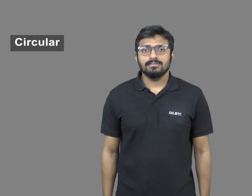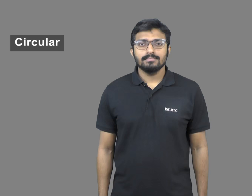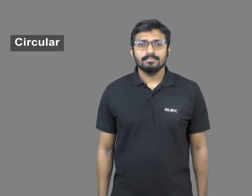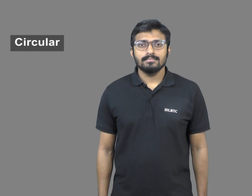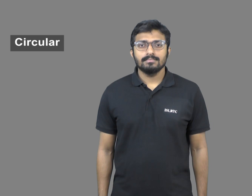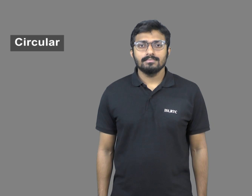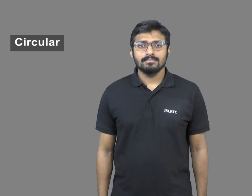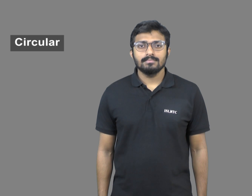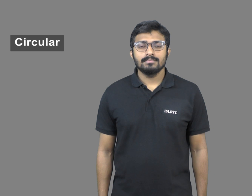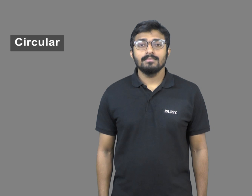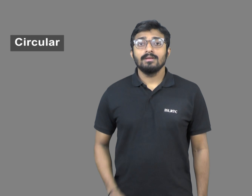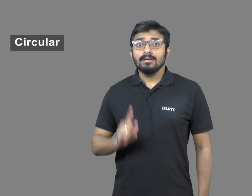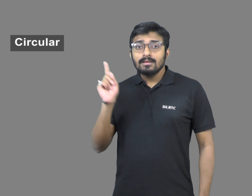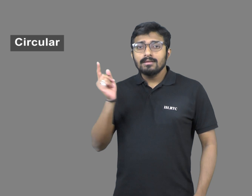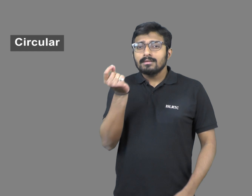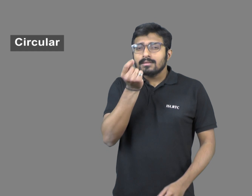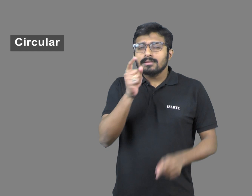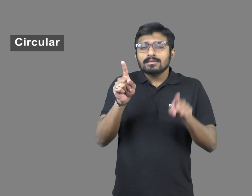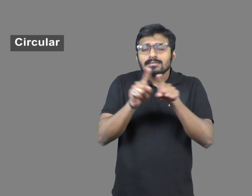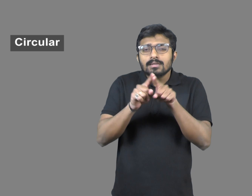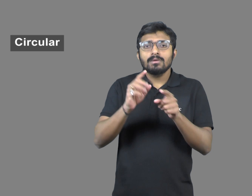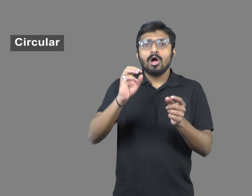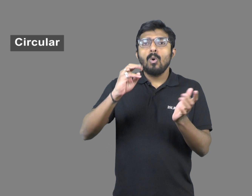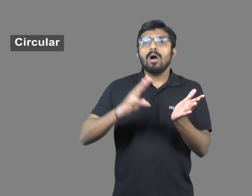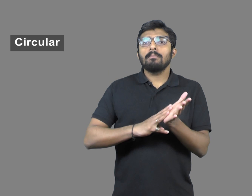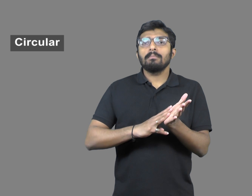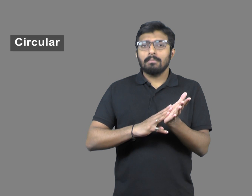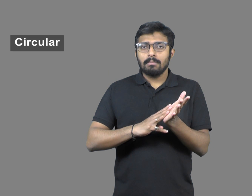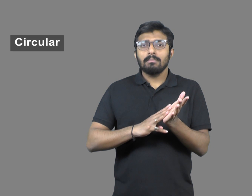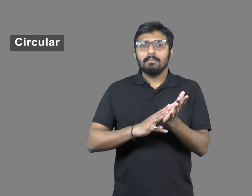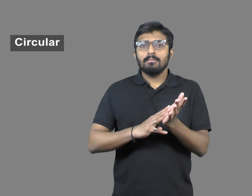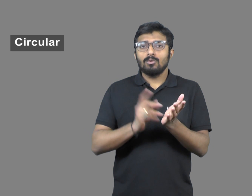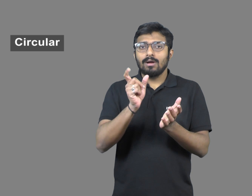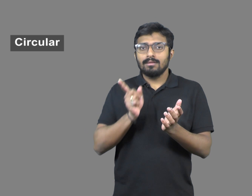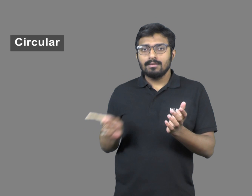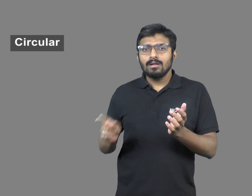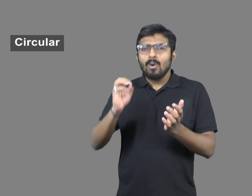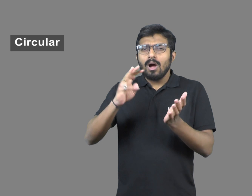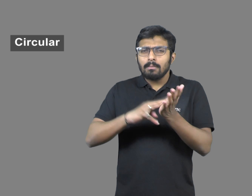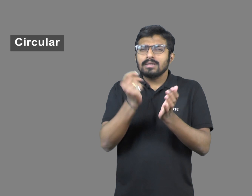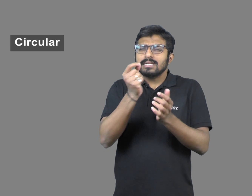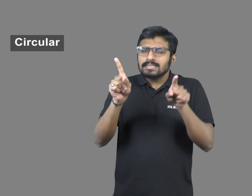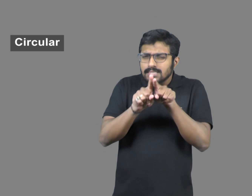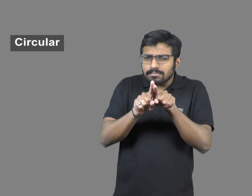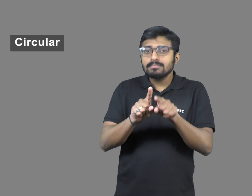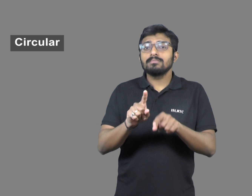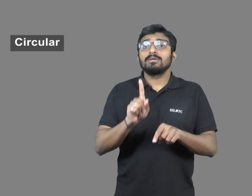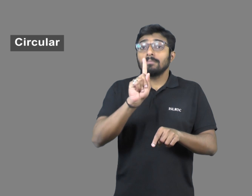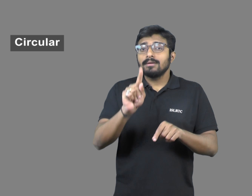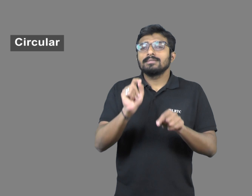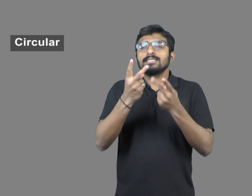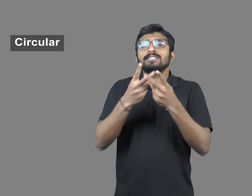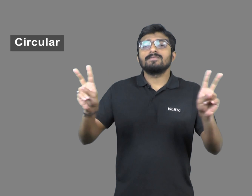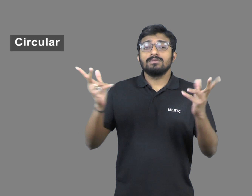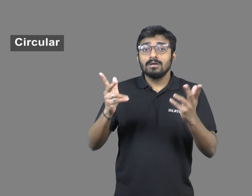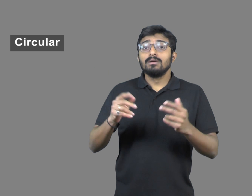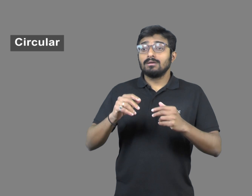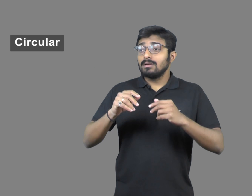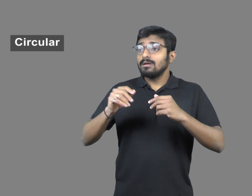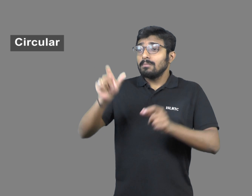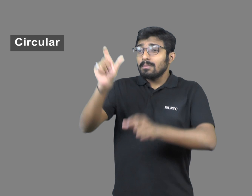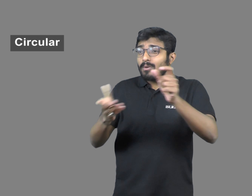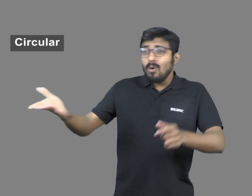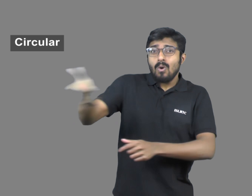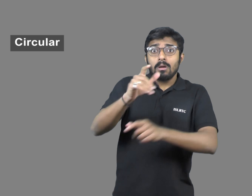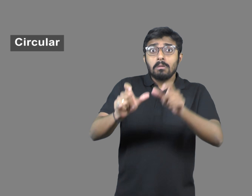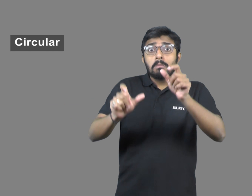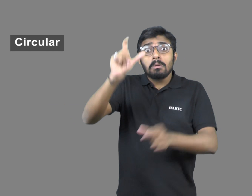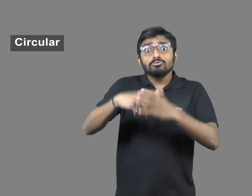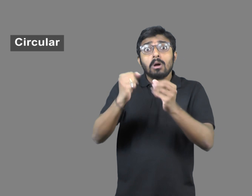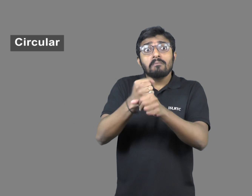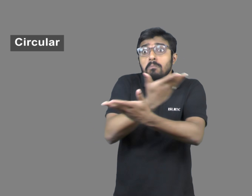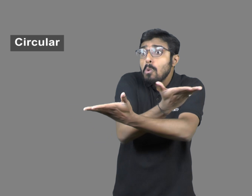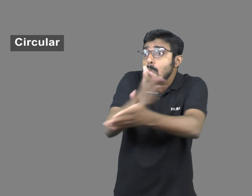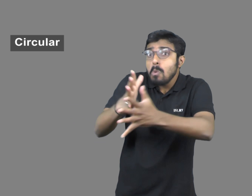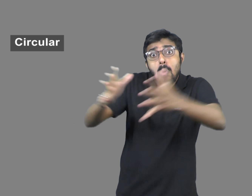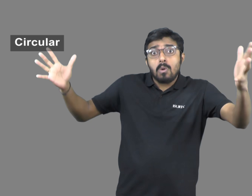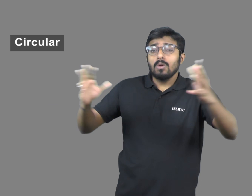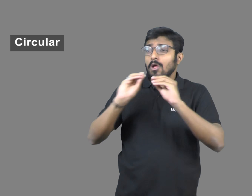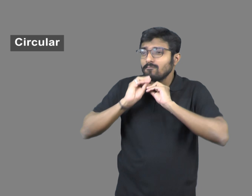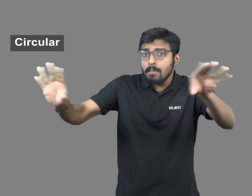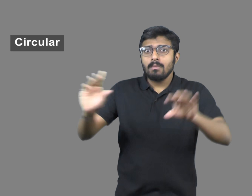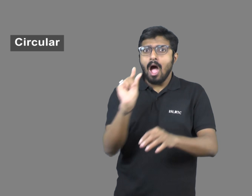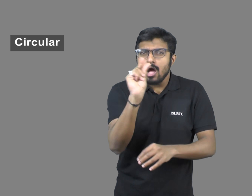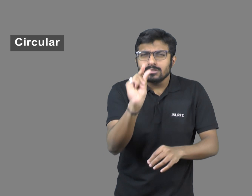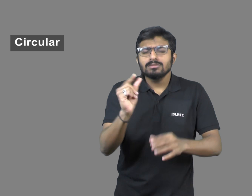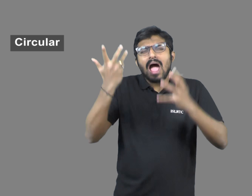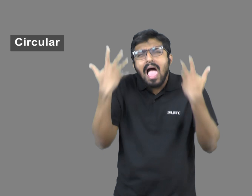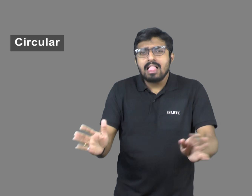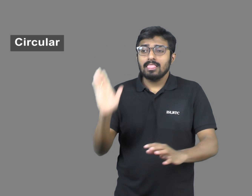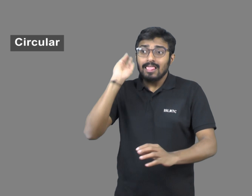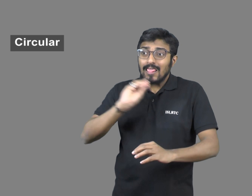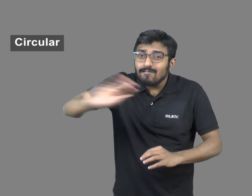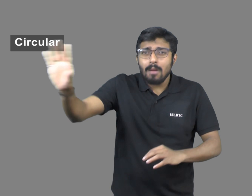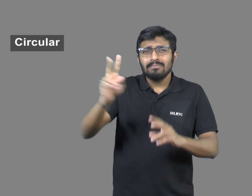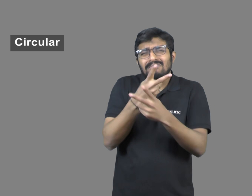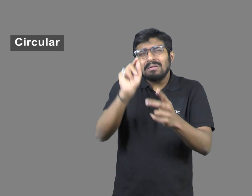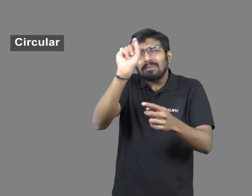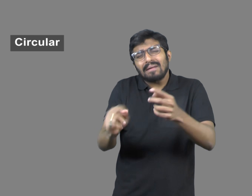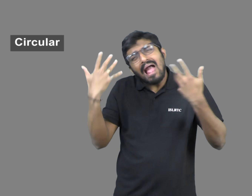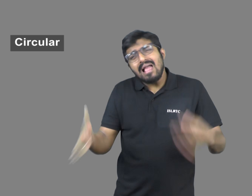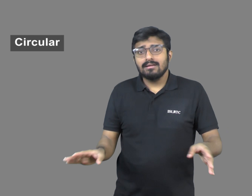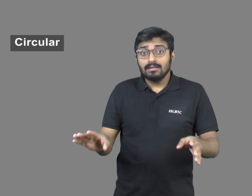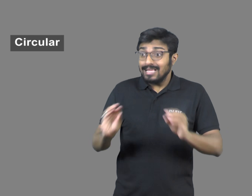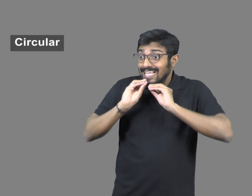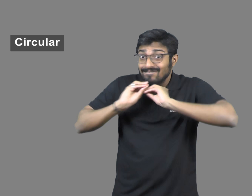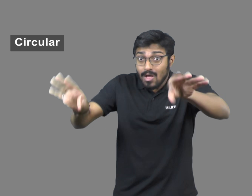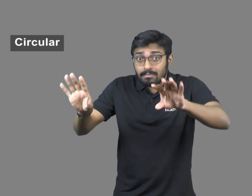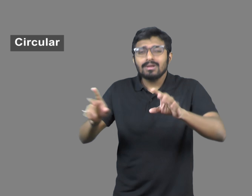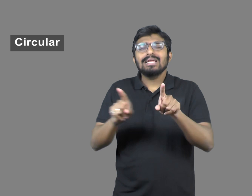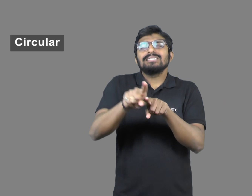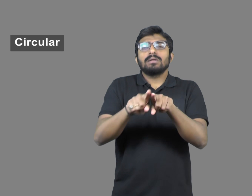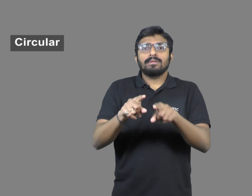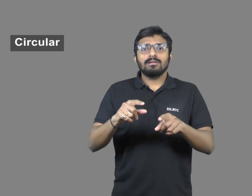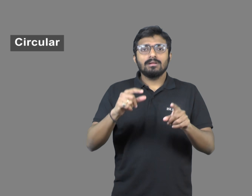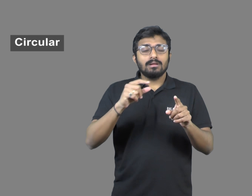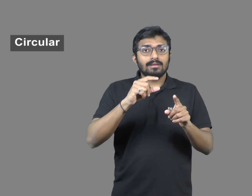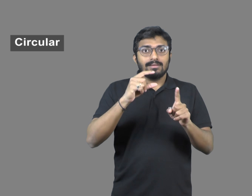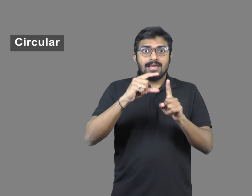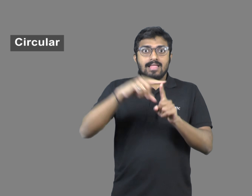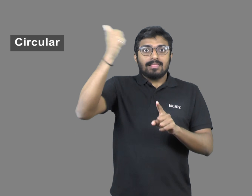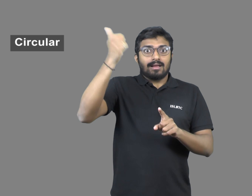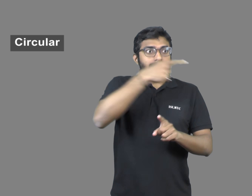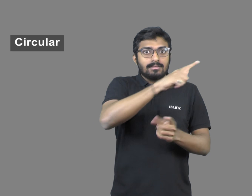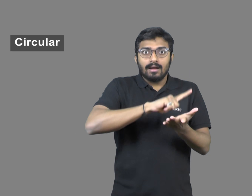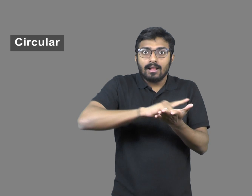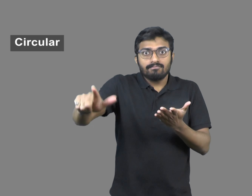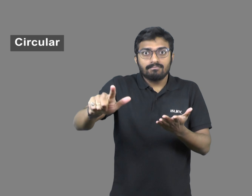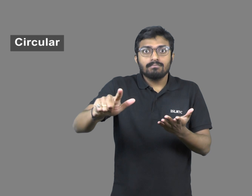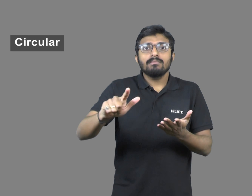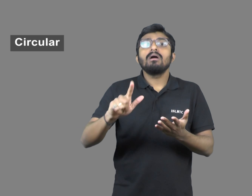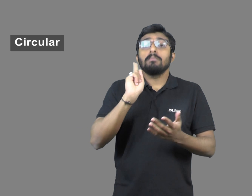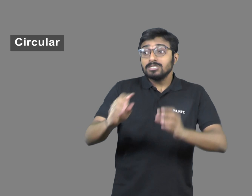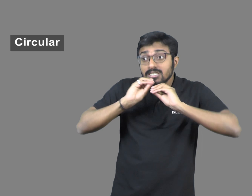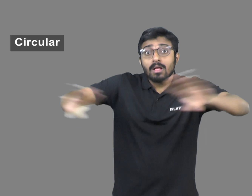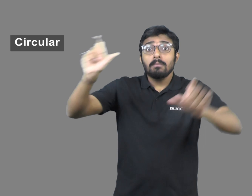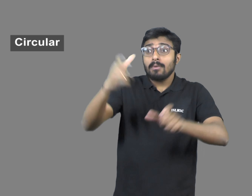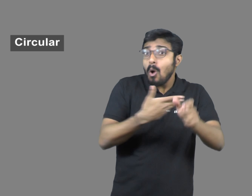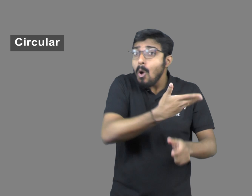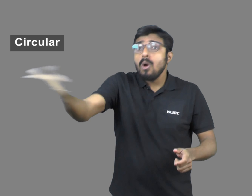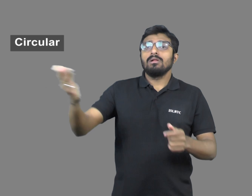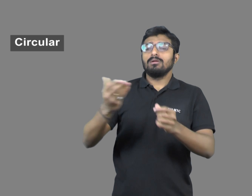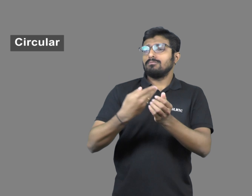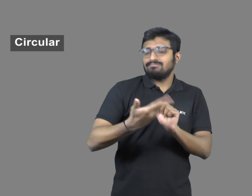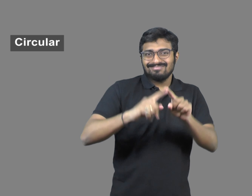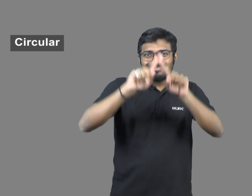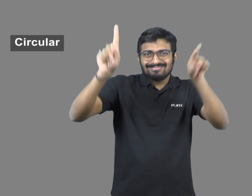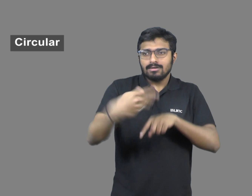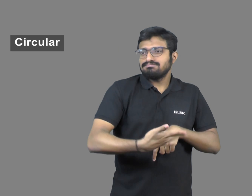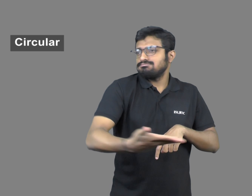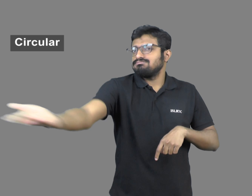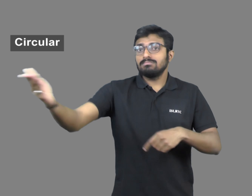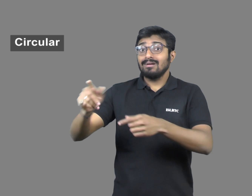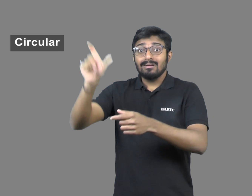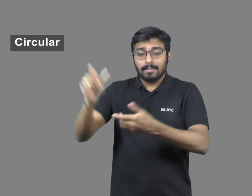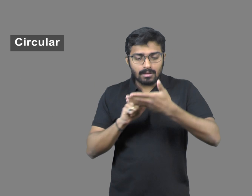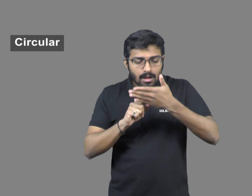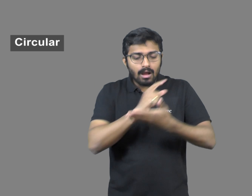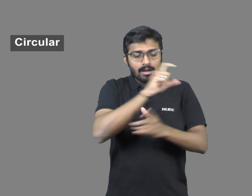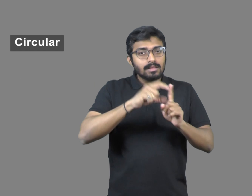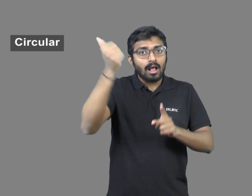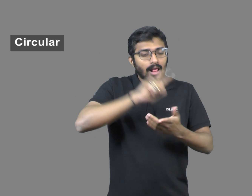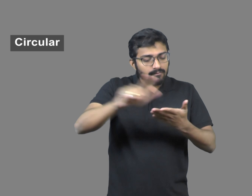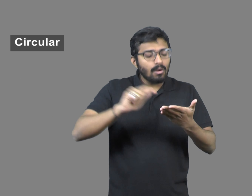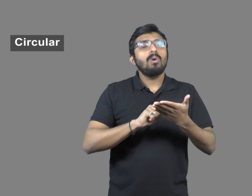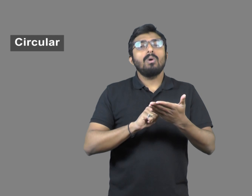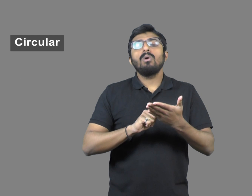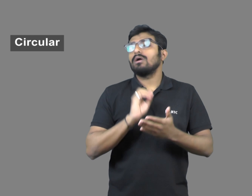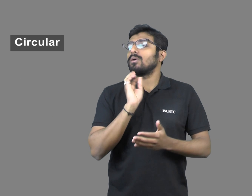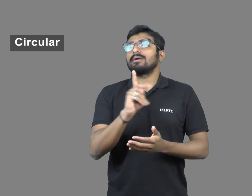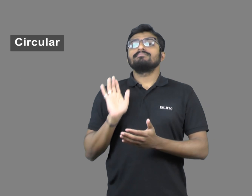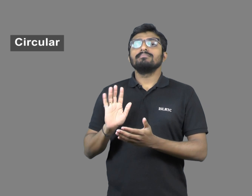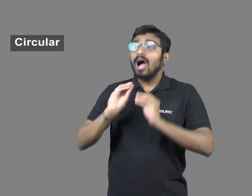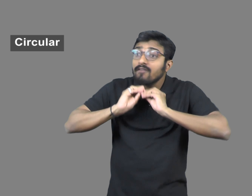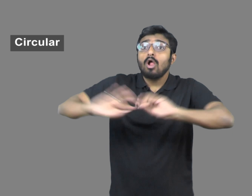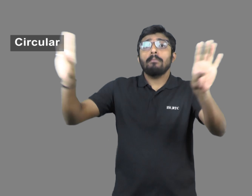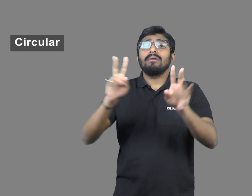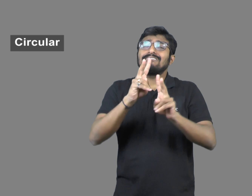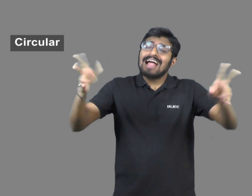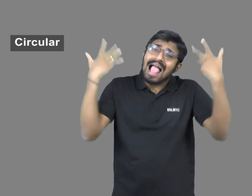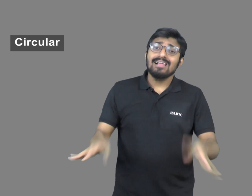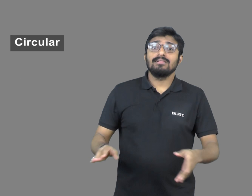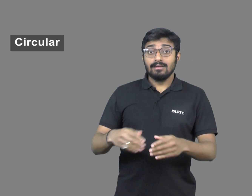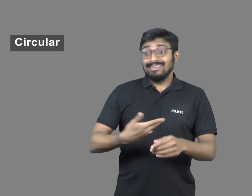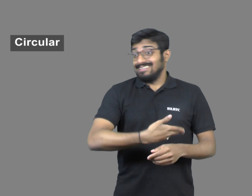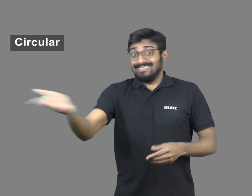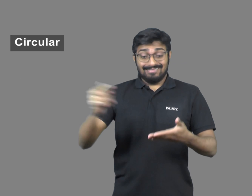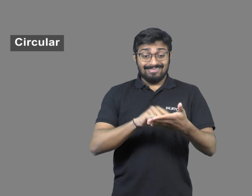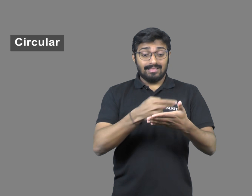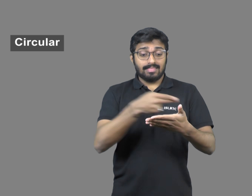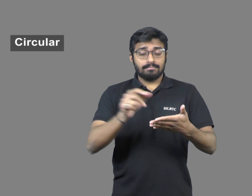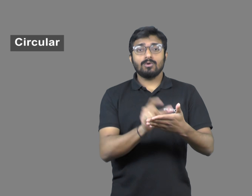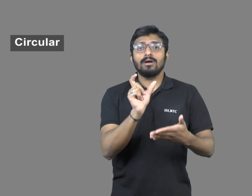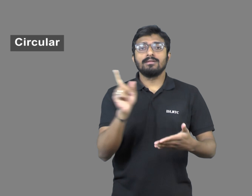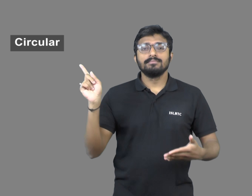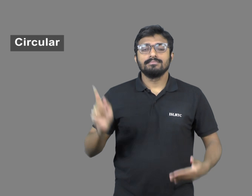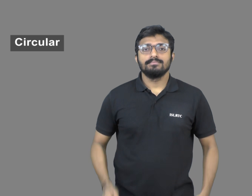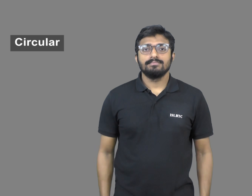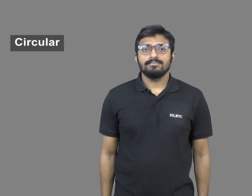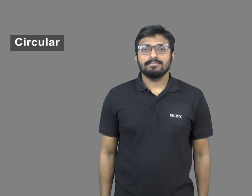Circular